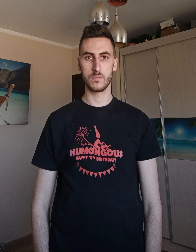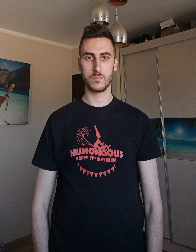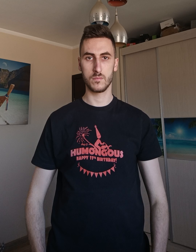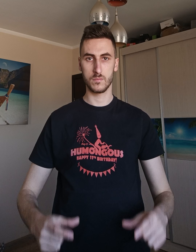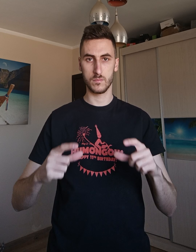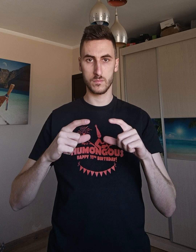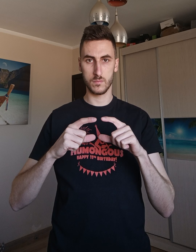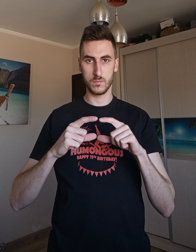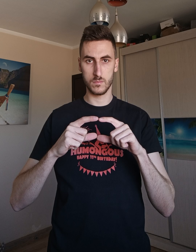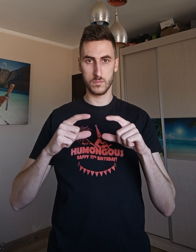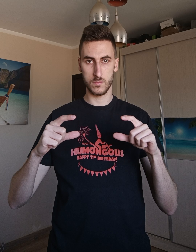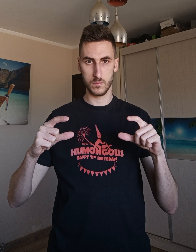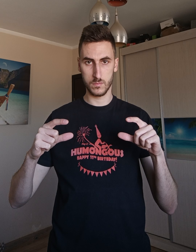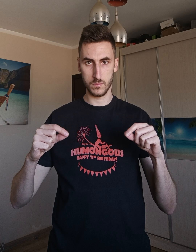כרטיס